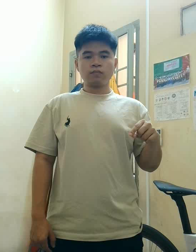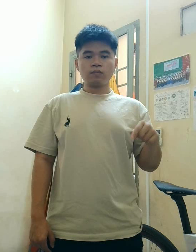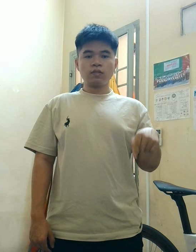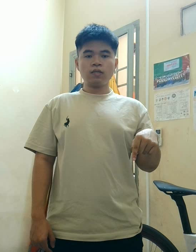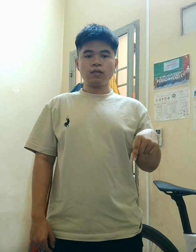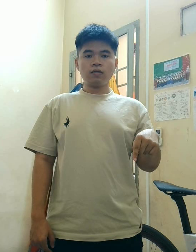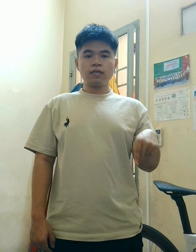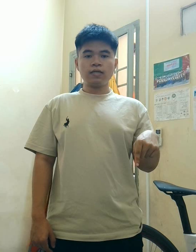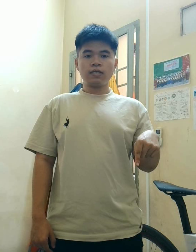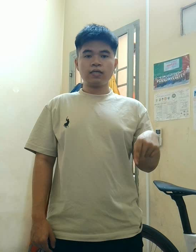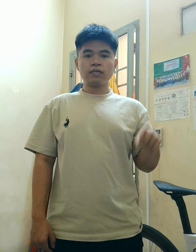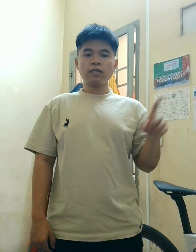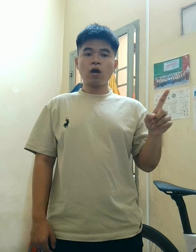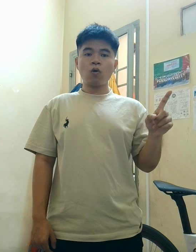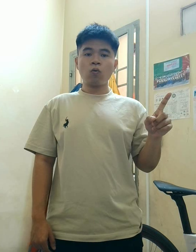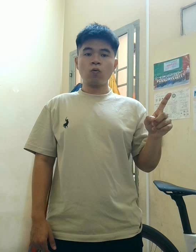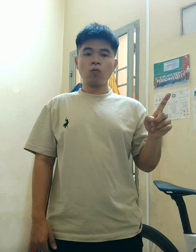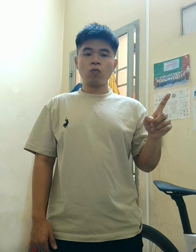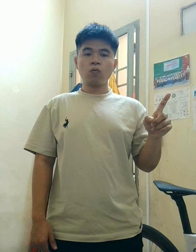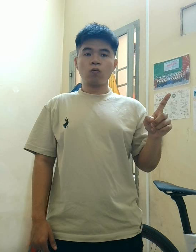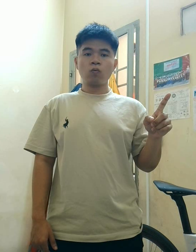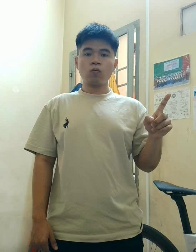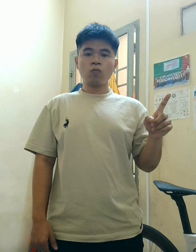di dau